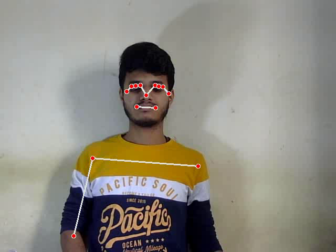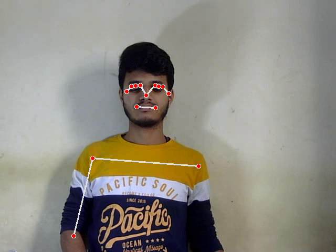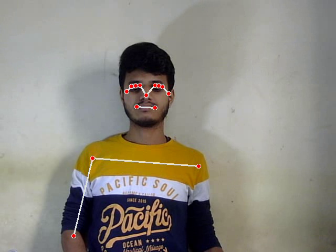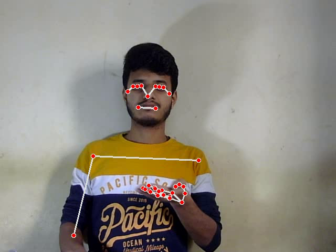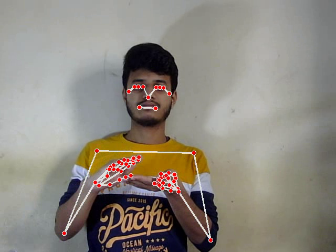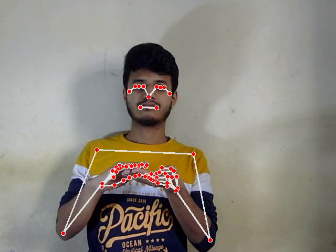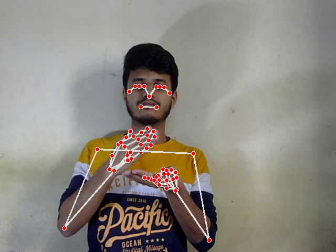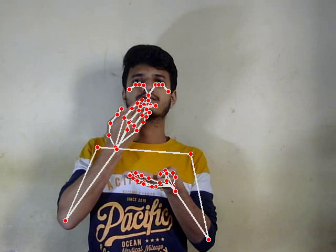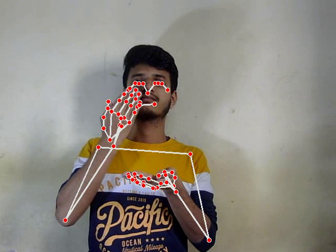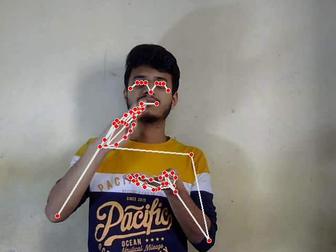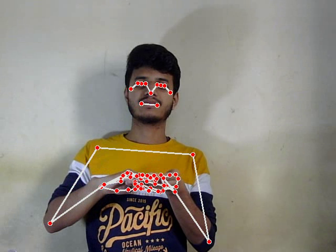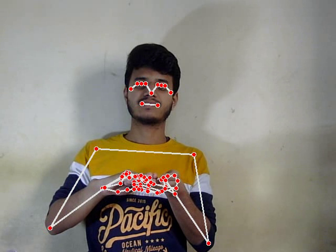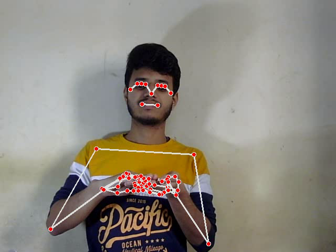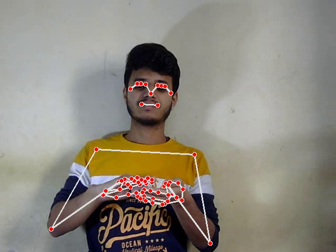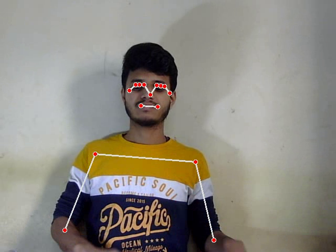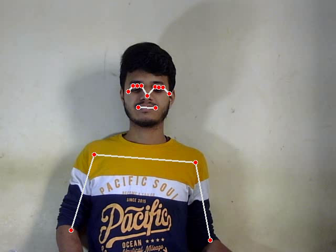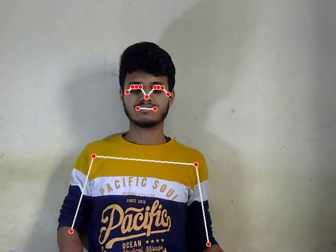bad